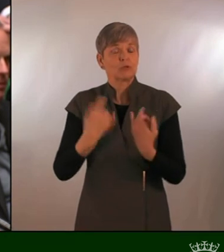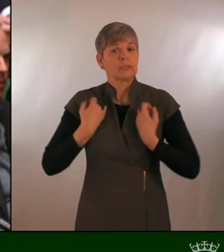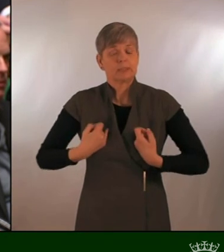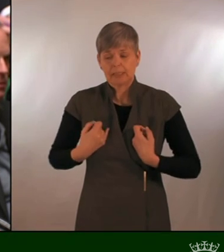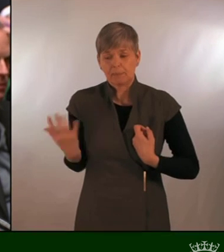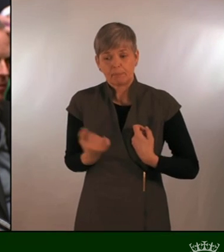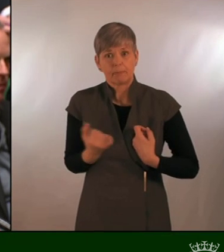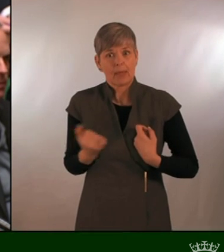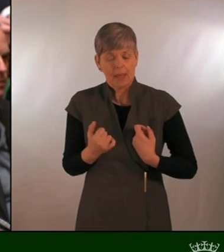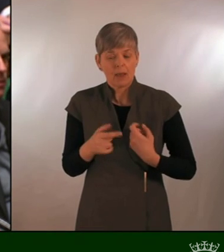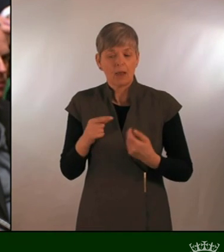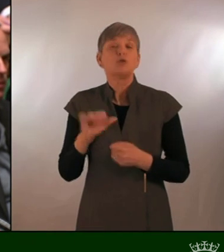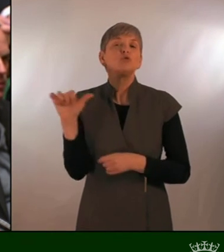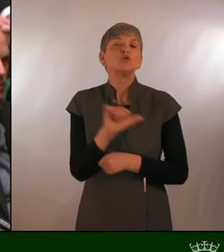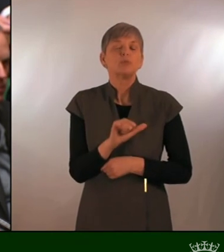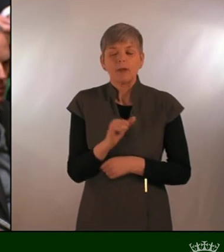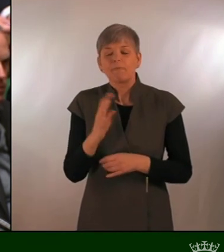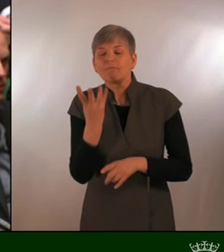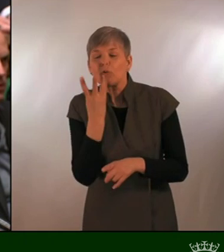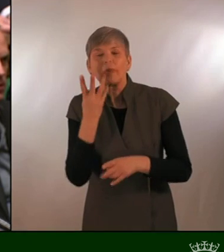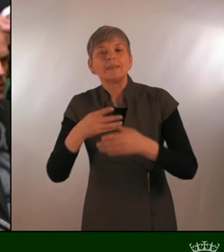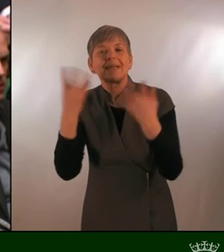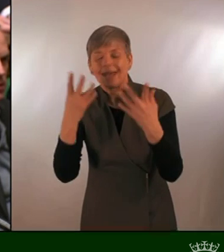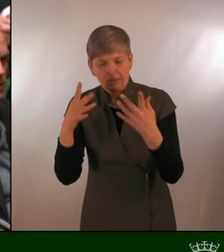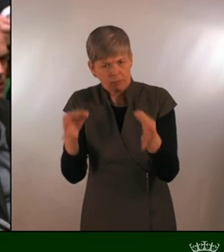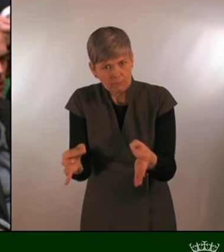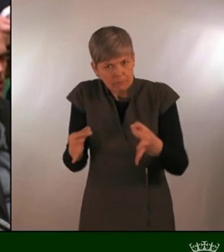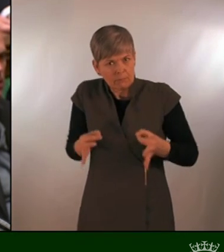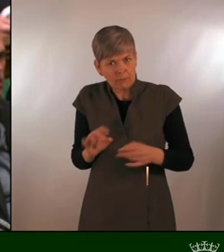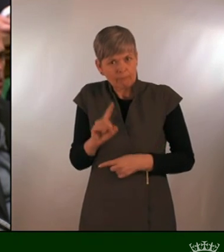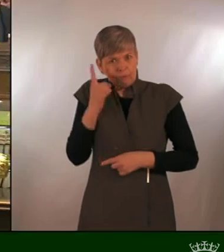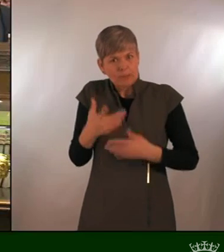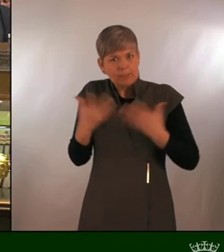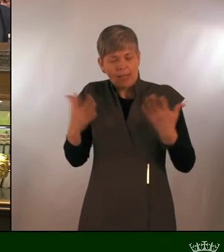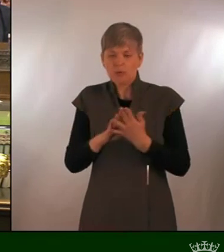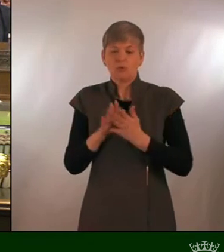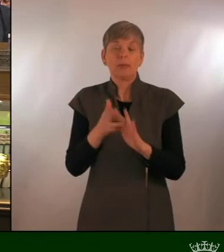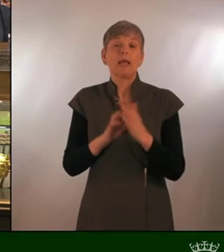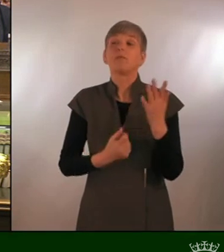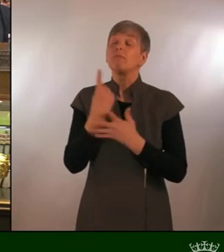We will make sure that those on universal credit and other benefits get the help they need from day 1.